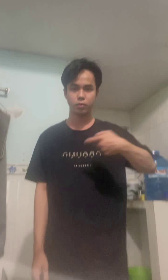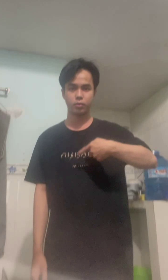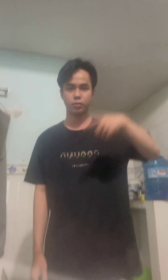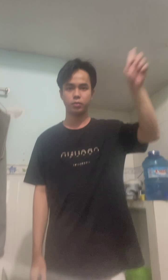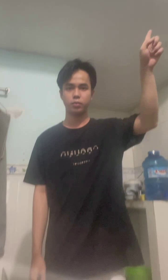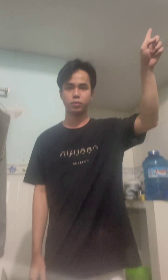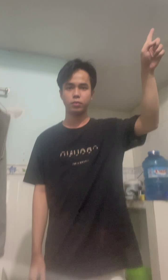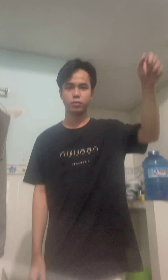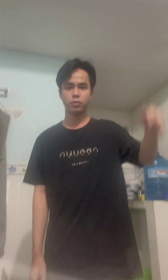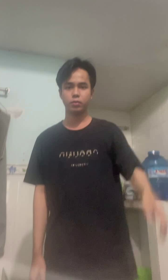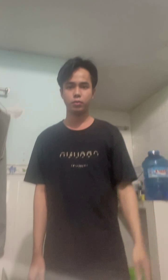di